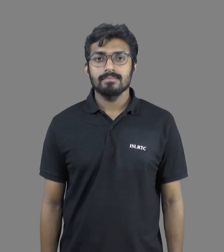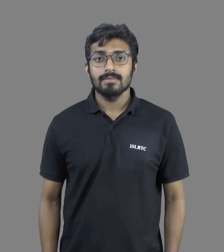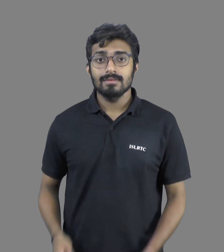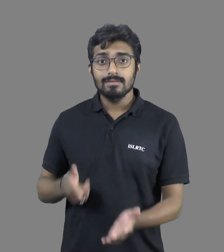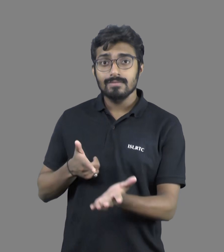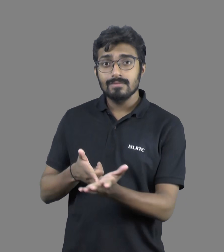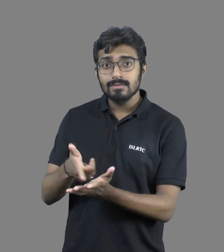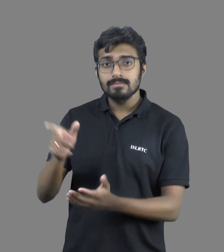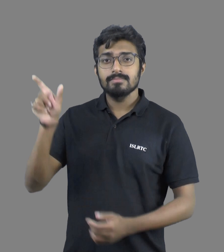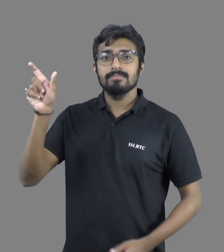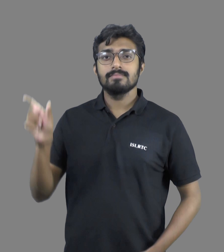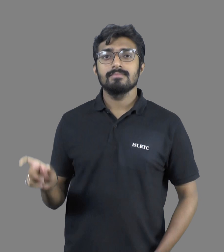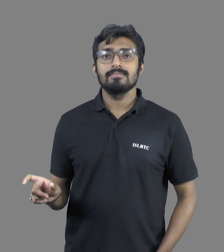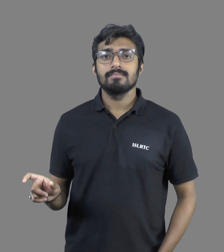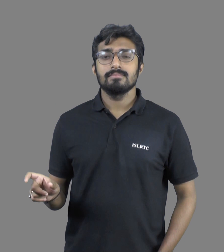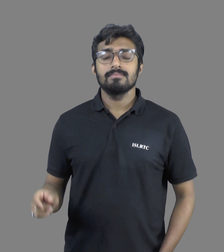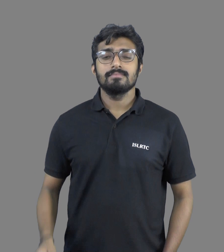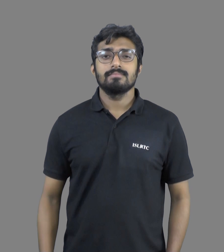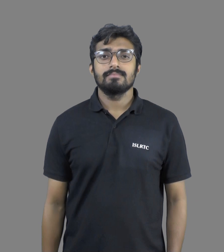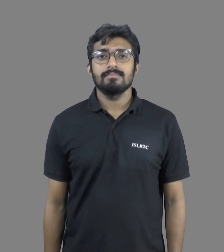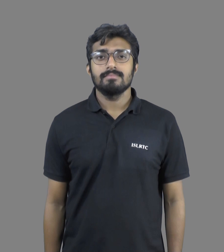Farmer